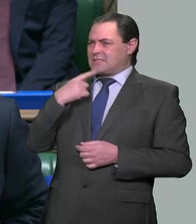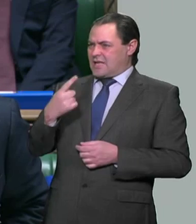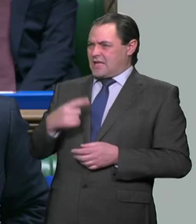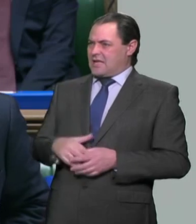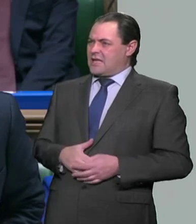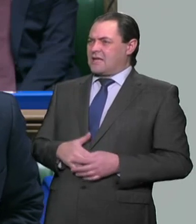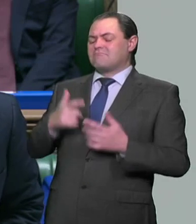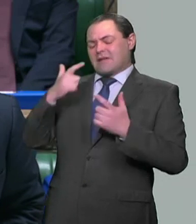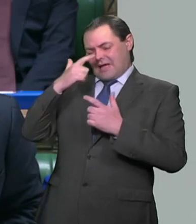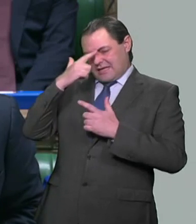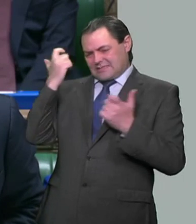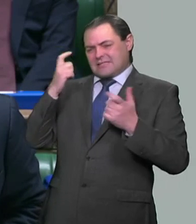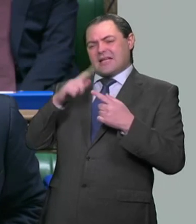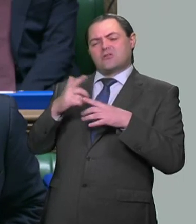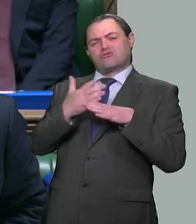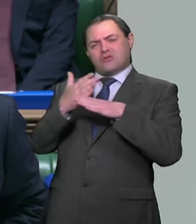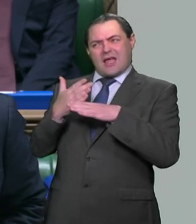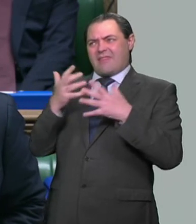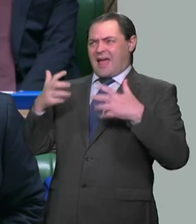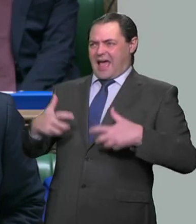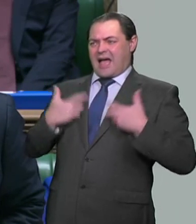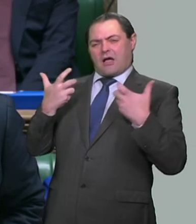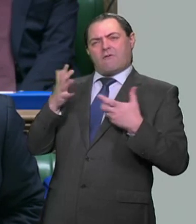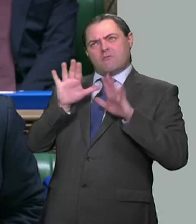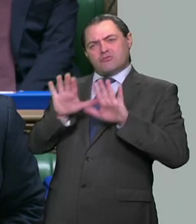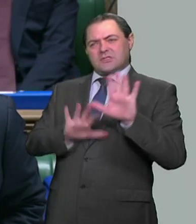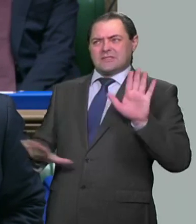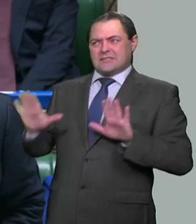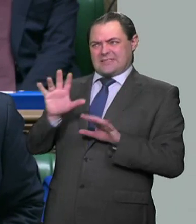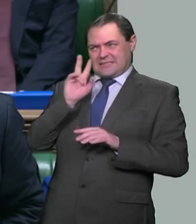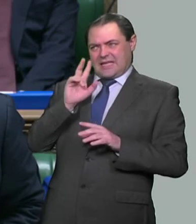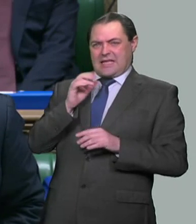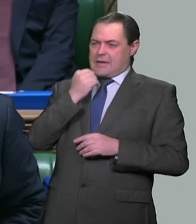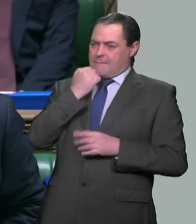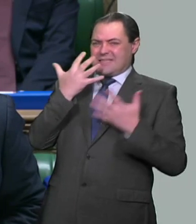May I begin by saying that I understand and share the anger up and down the country at seeing No.